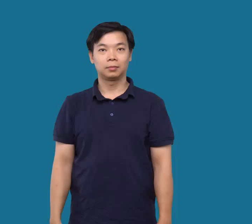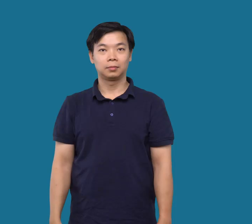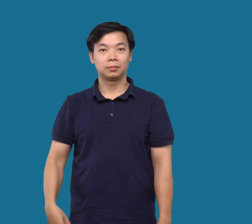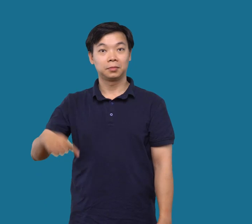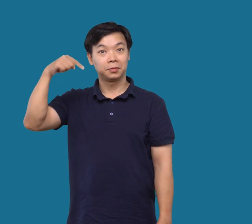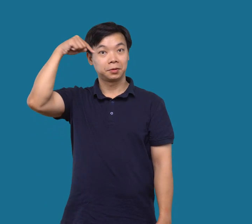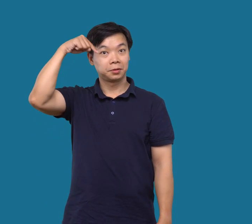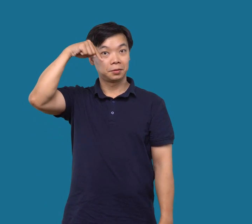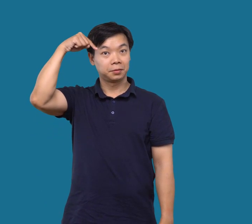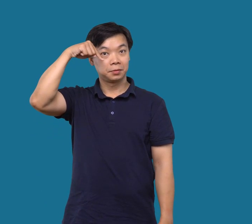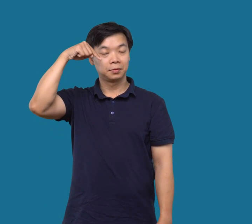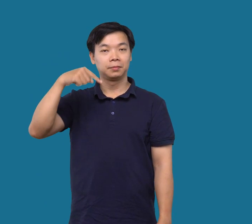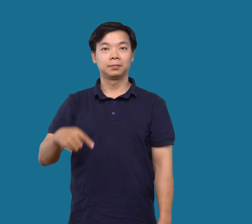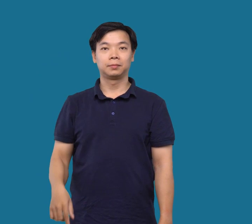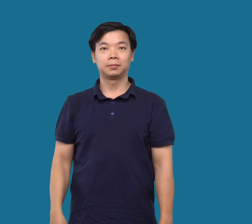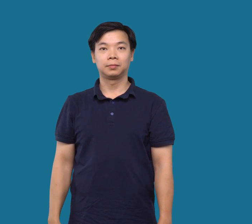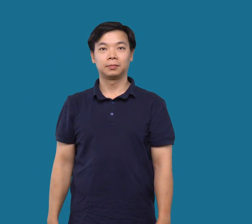Nhật (nước Nhật)